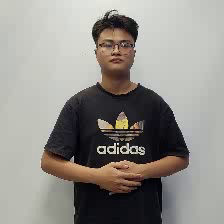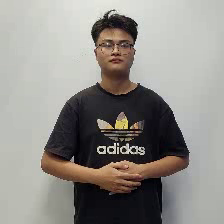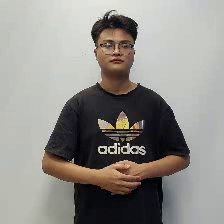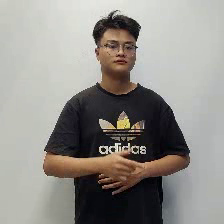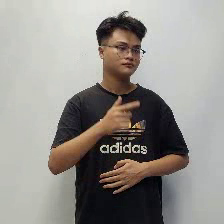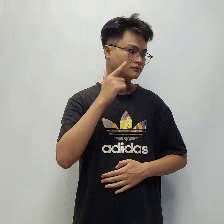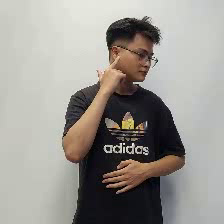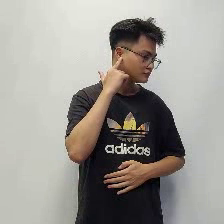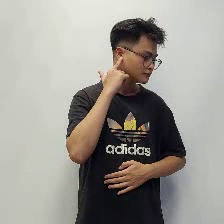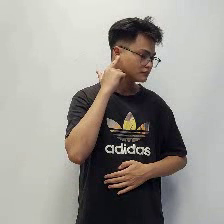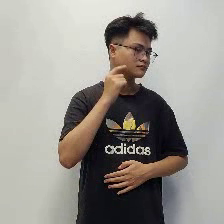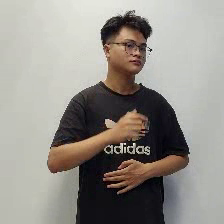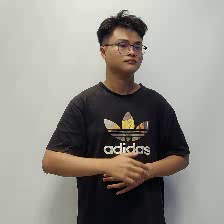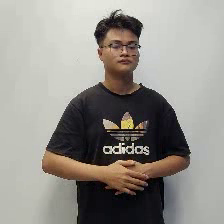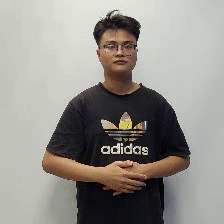Nghe